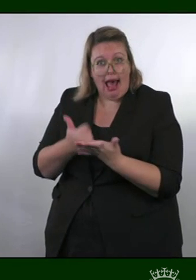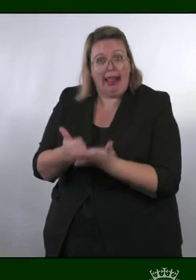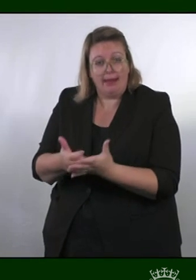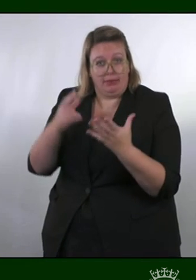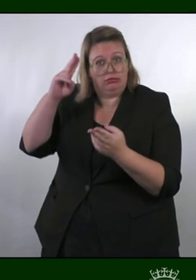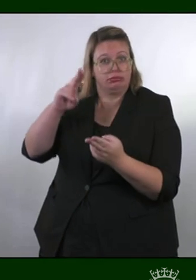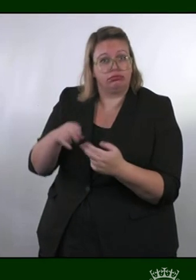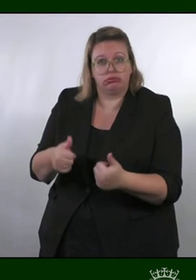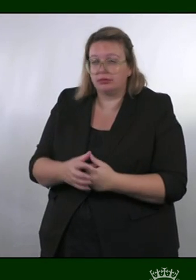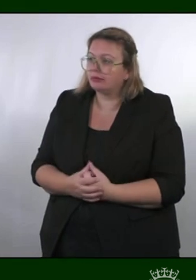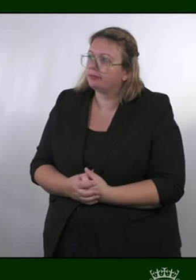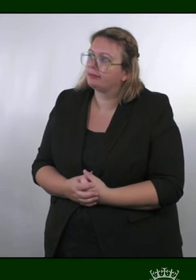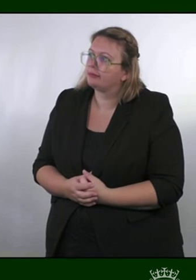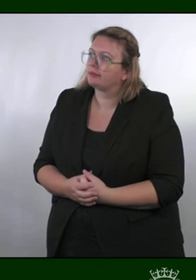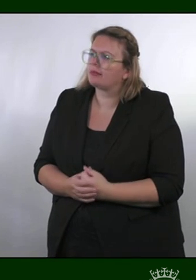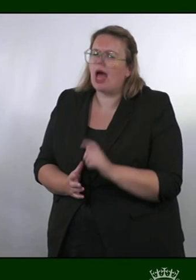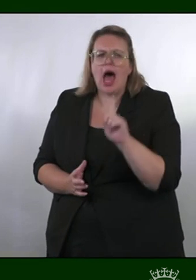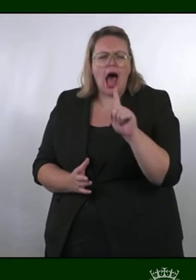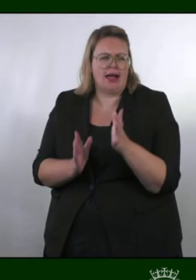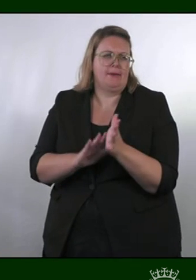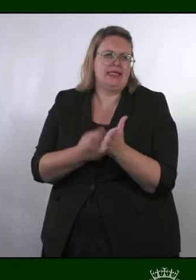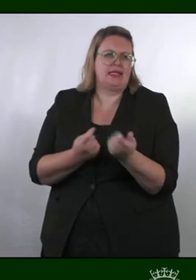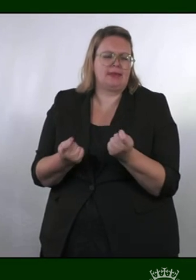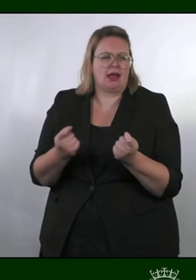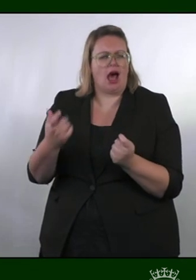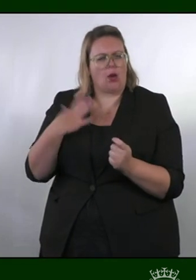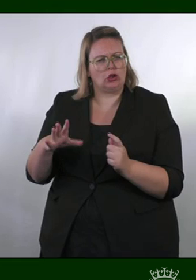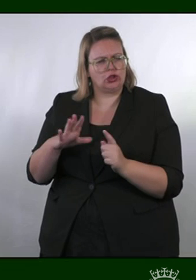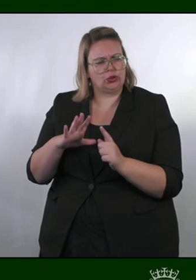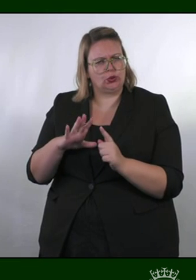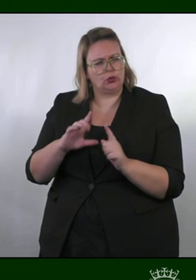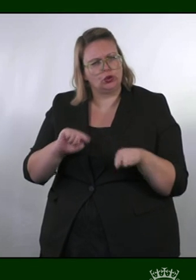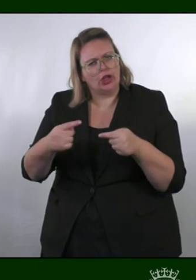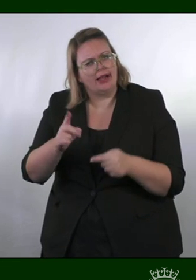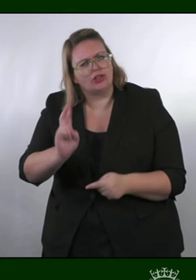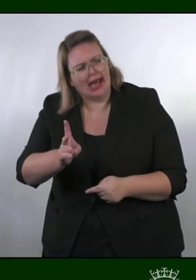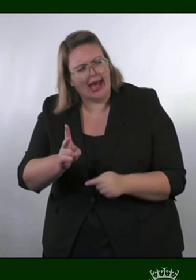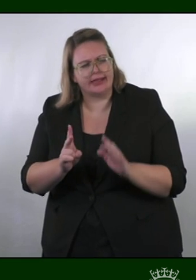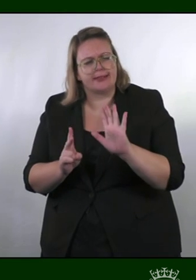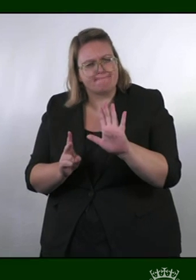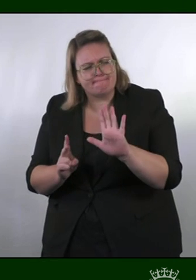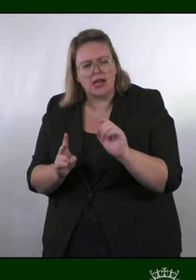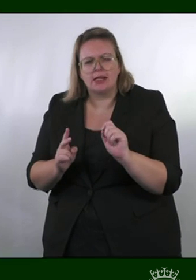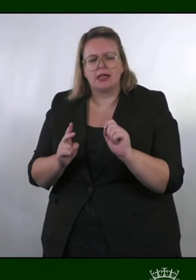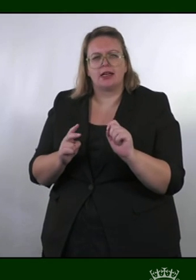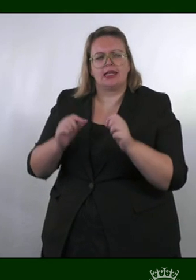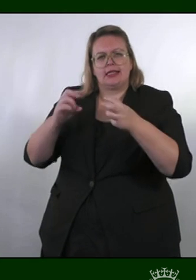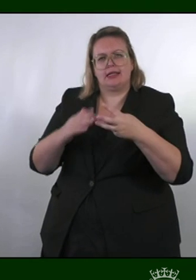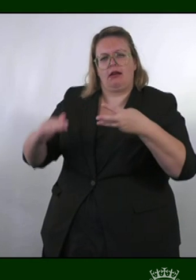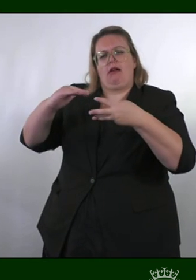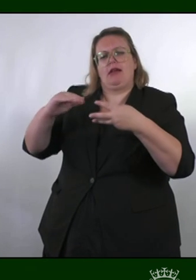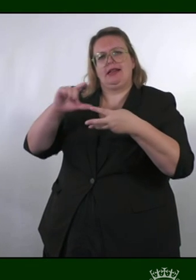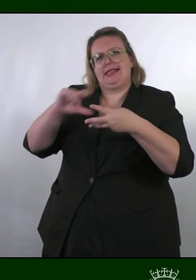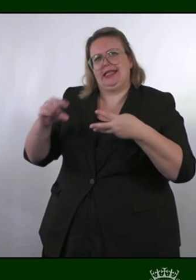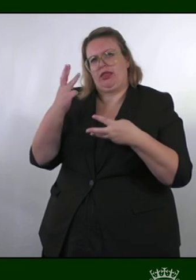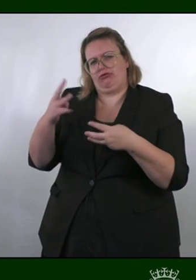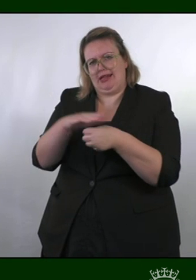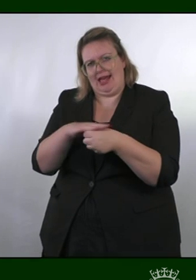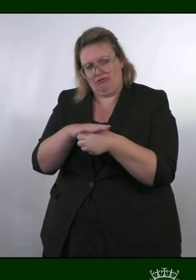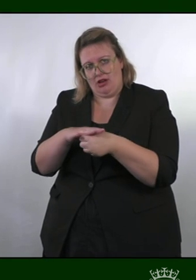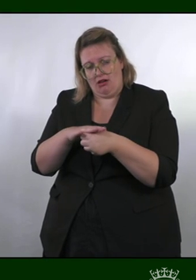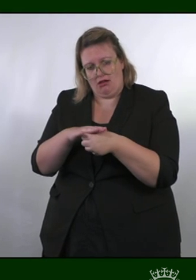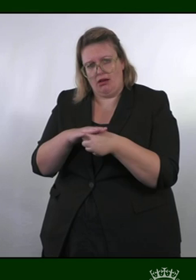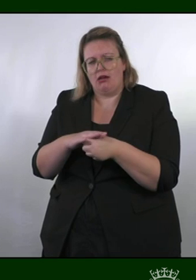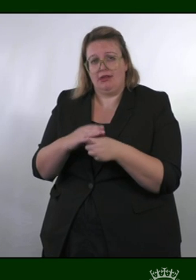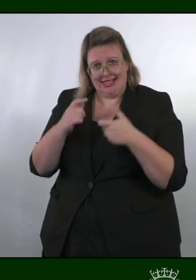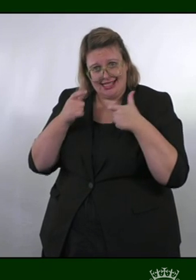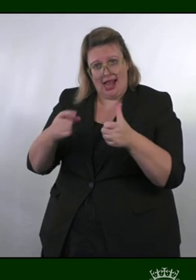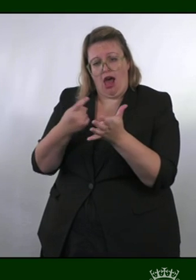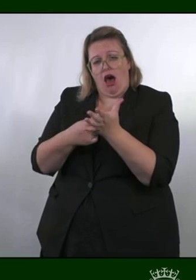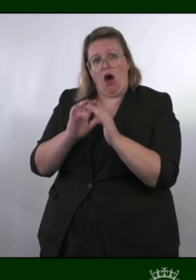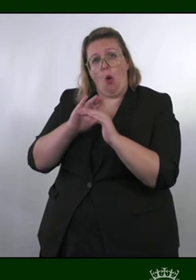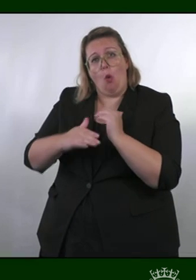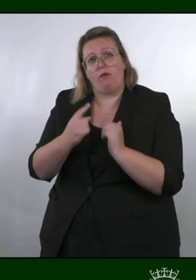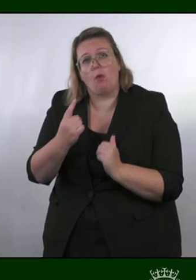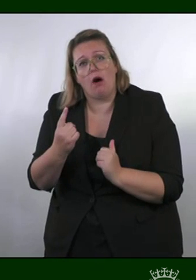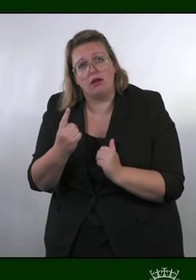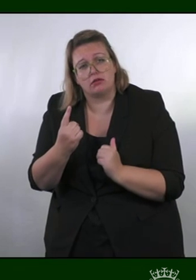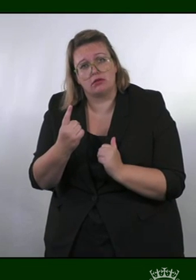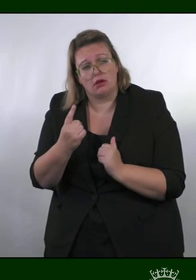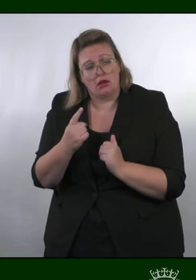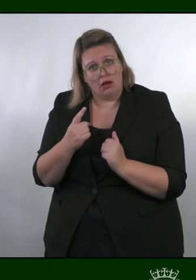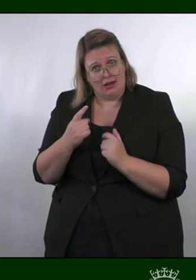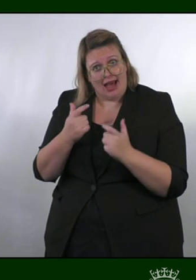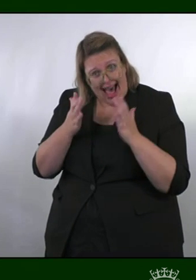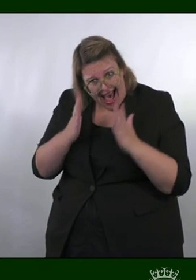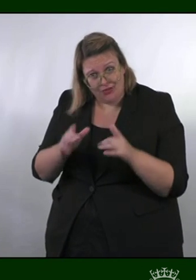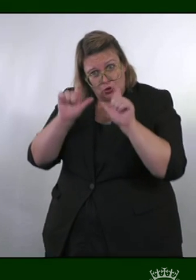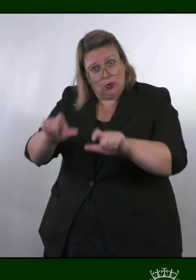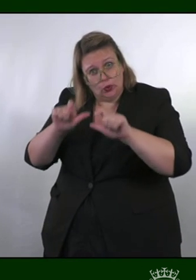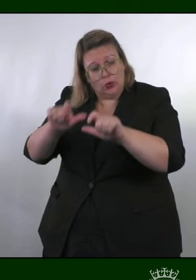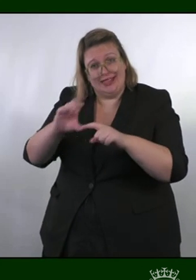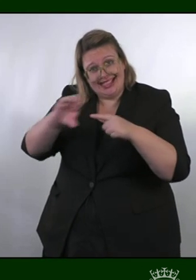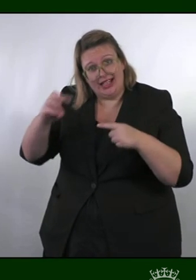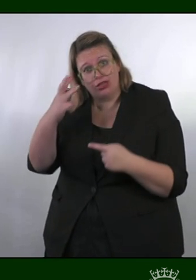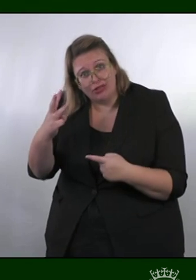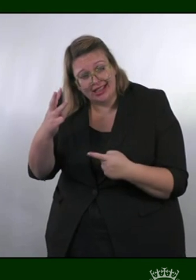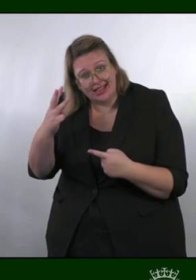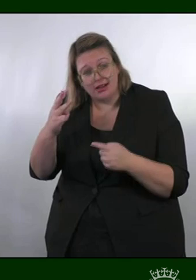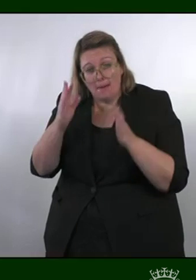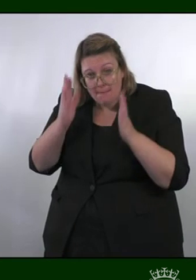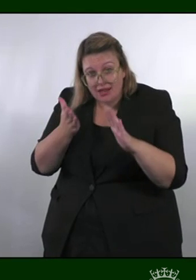Can I press the Prime Minister on that answer? If the infection rate, R, in a tier 3 area has not come below 1, will it be possible in any circumstances for that area to come out of tier 3—if the R has not come below 1?